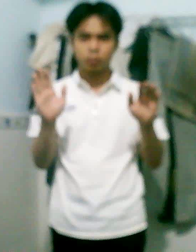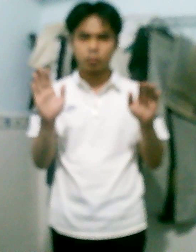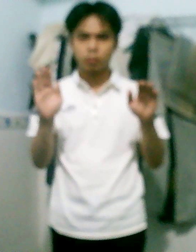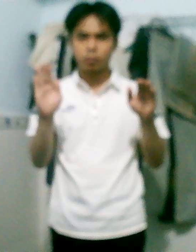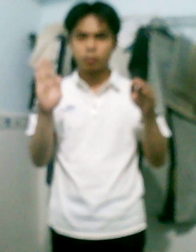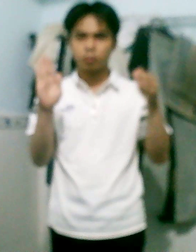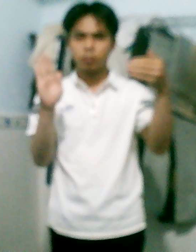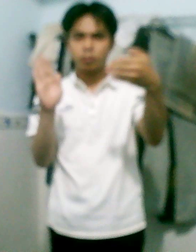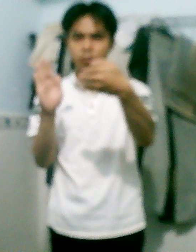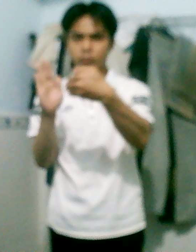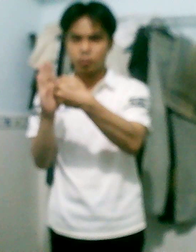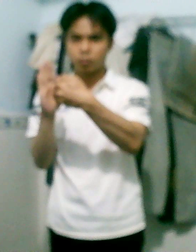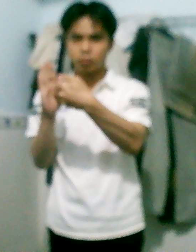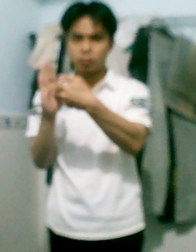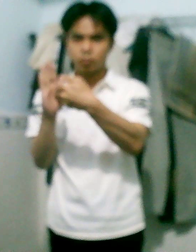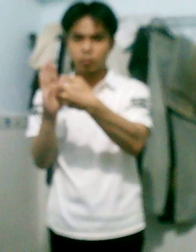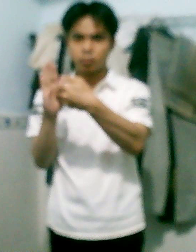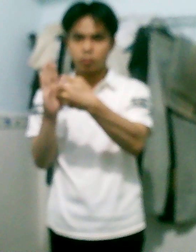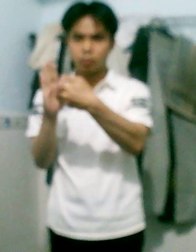gioi thieu